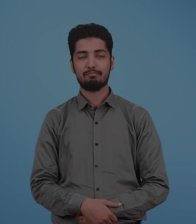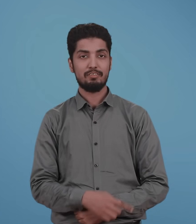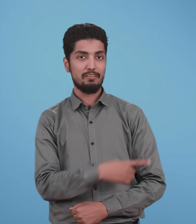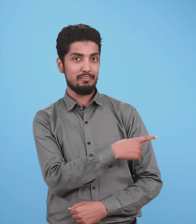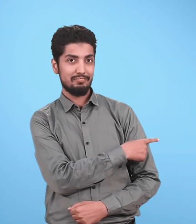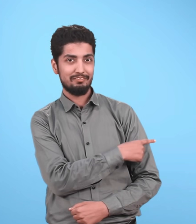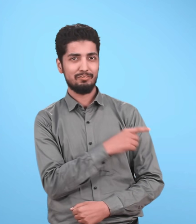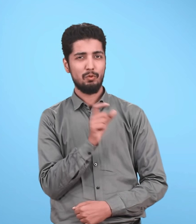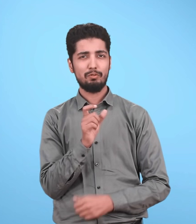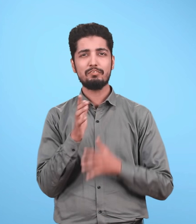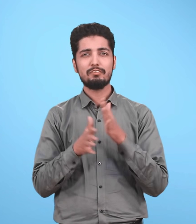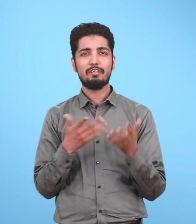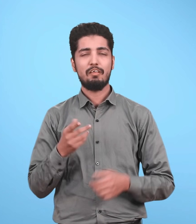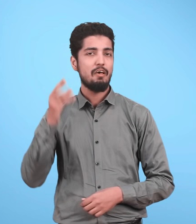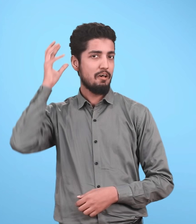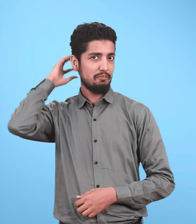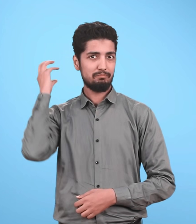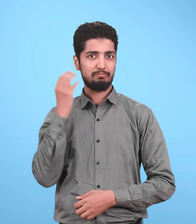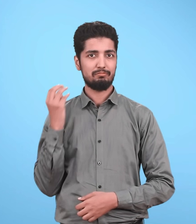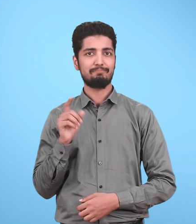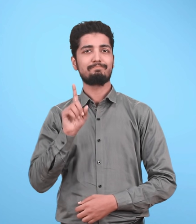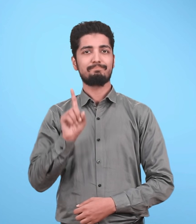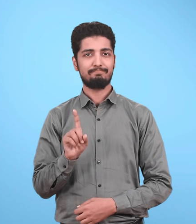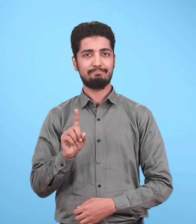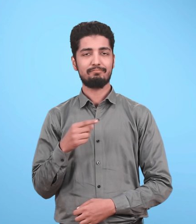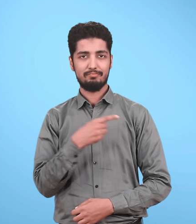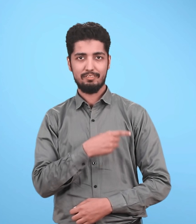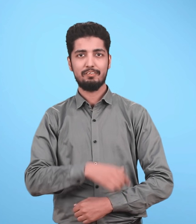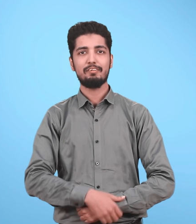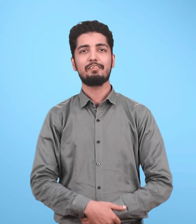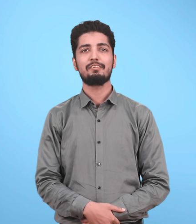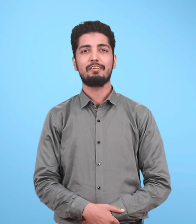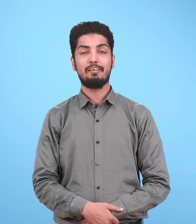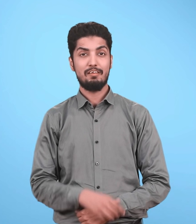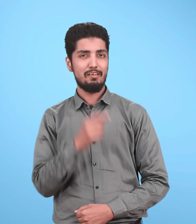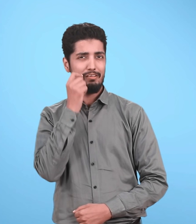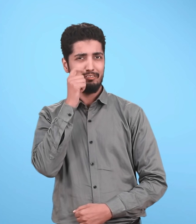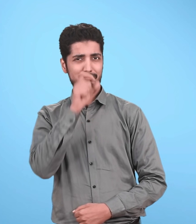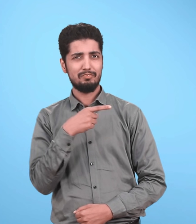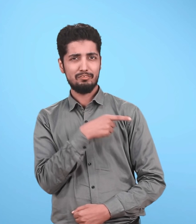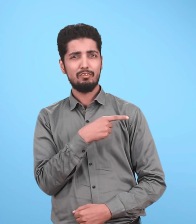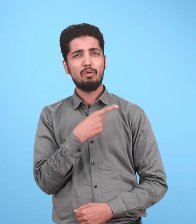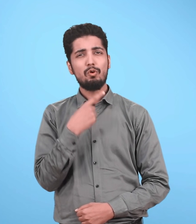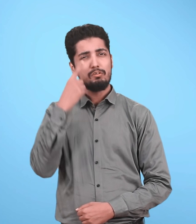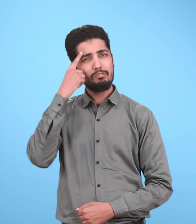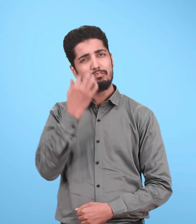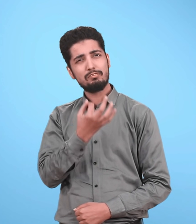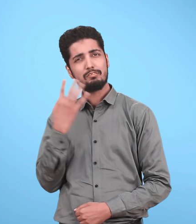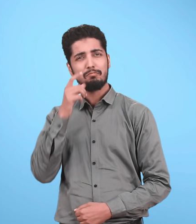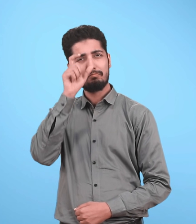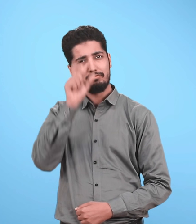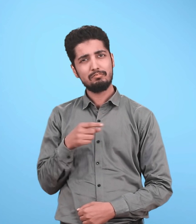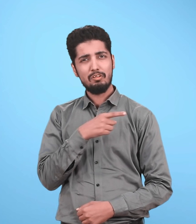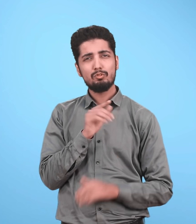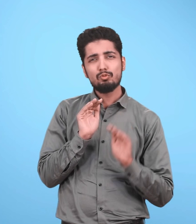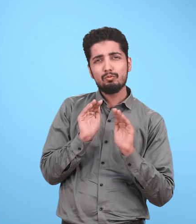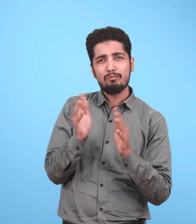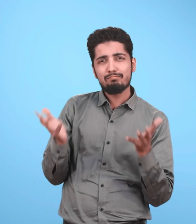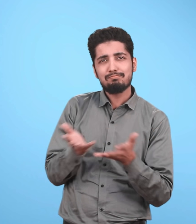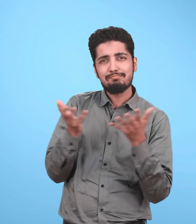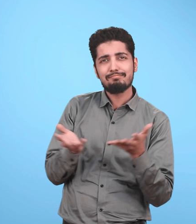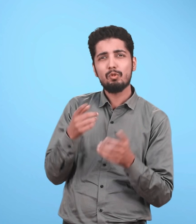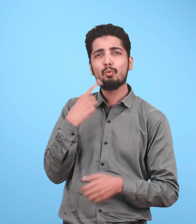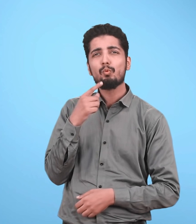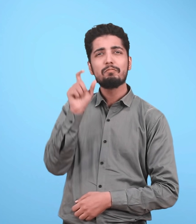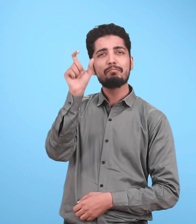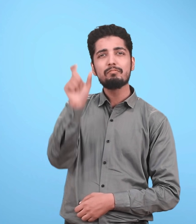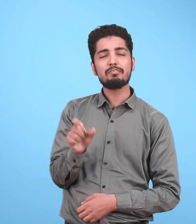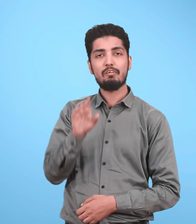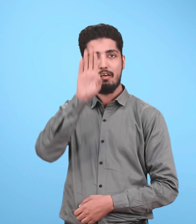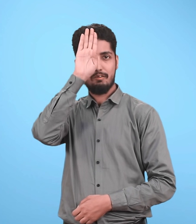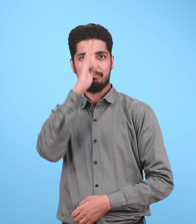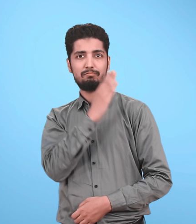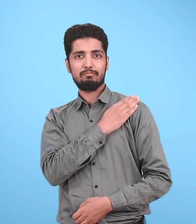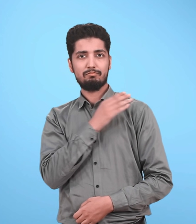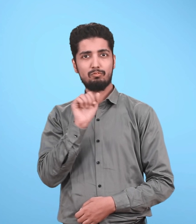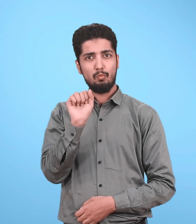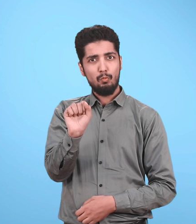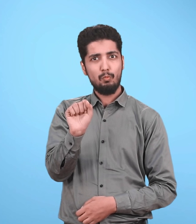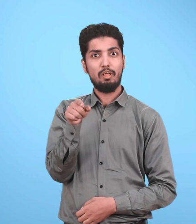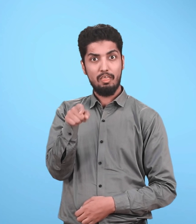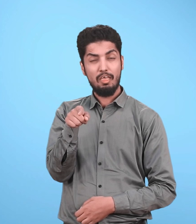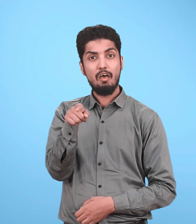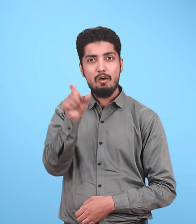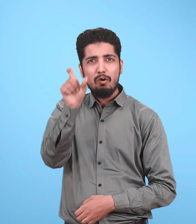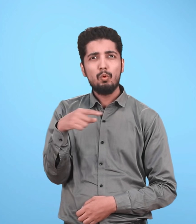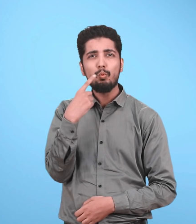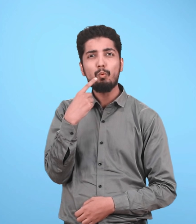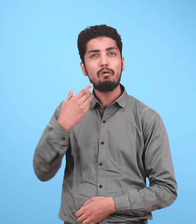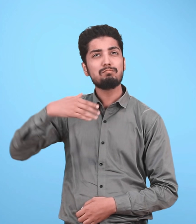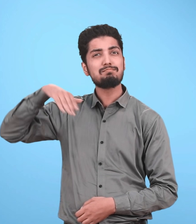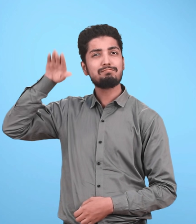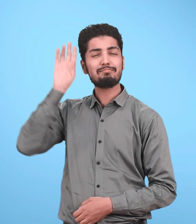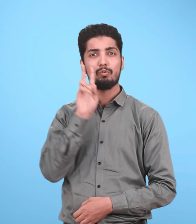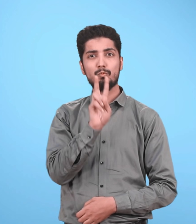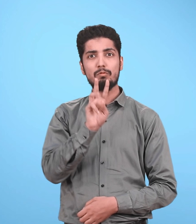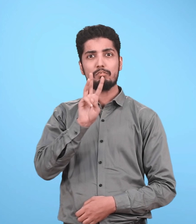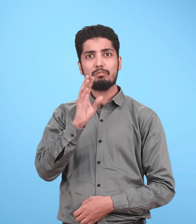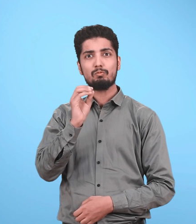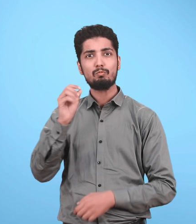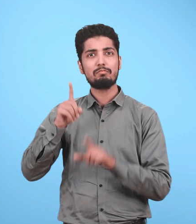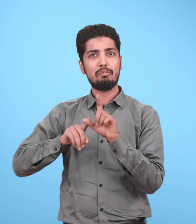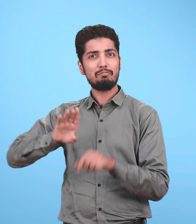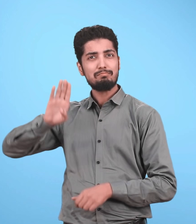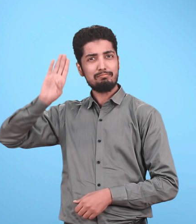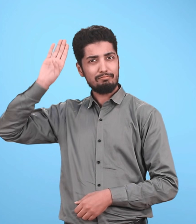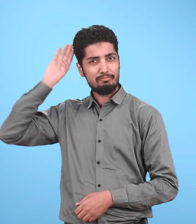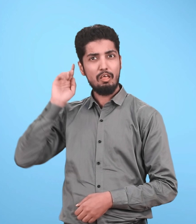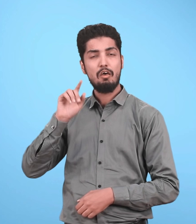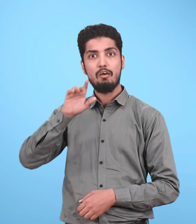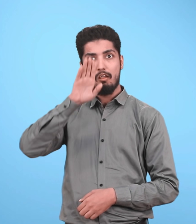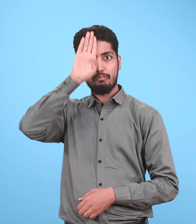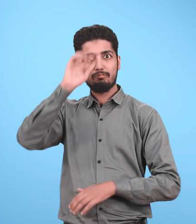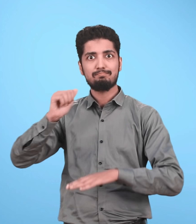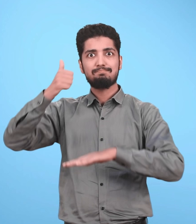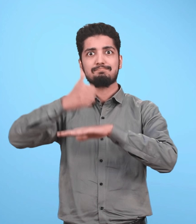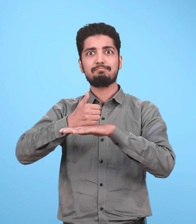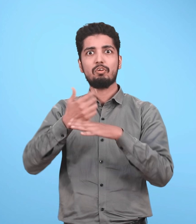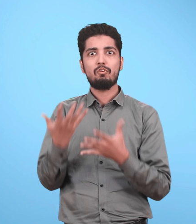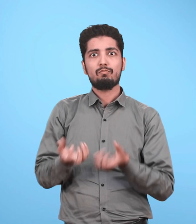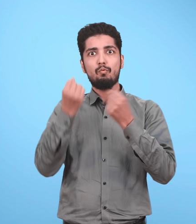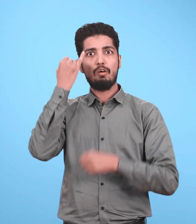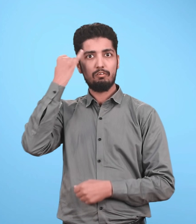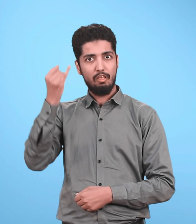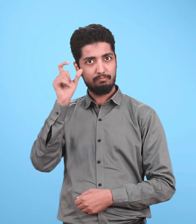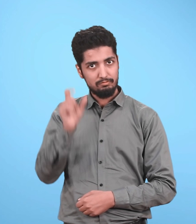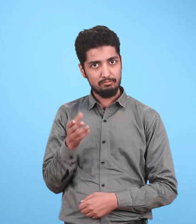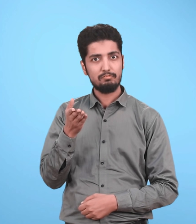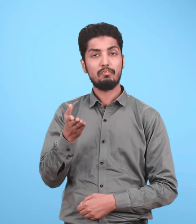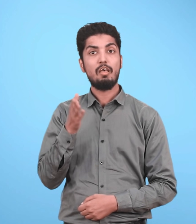Chanakya or Kautilya This is the sign name for Chanakya or Kautilya. He was a wise man who supported Chandragupta Maurya, who founded the Mauryan empire 2300 years ago. Many of Chanakya‘s ideas were written down